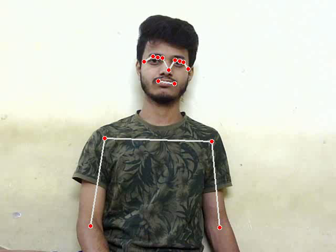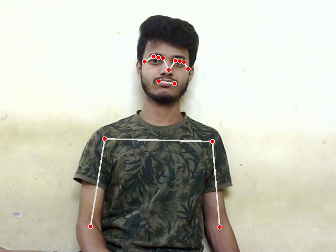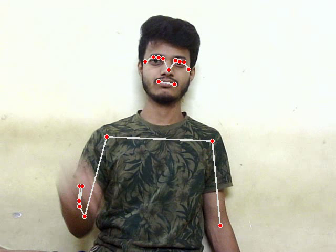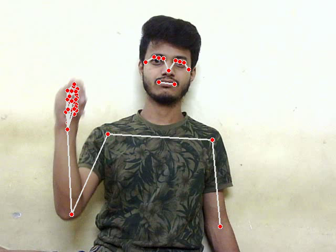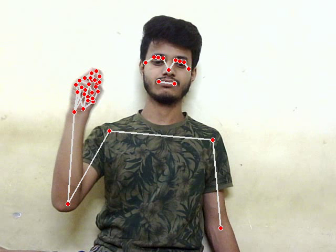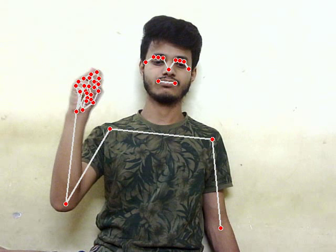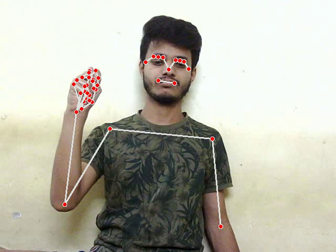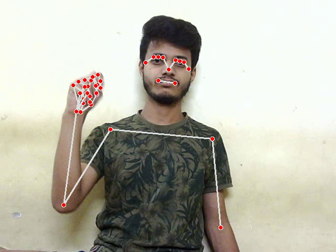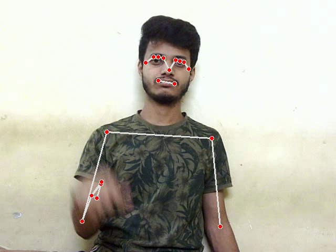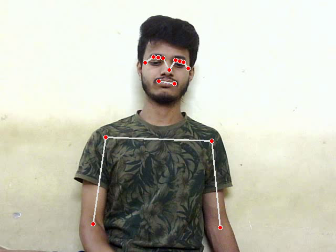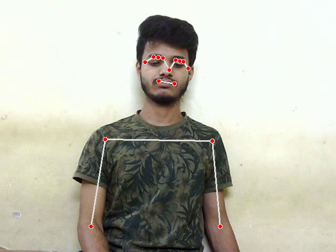bathroom